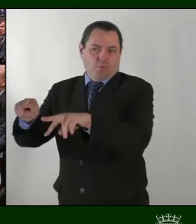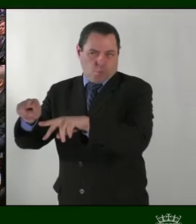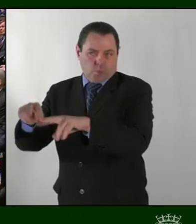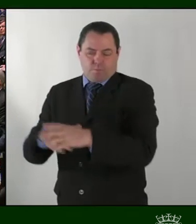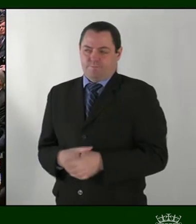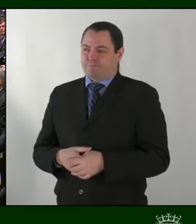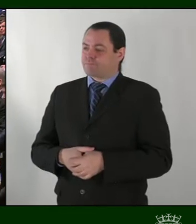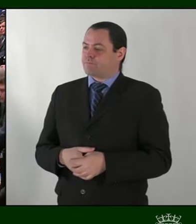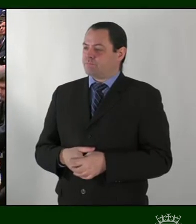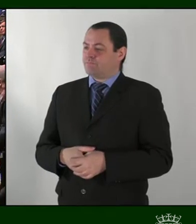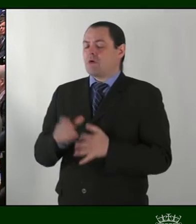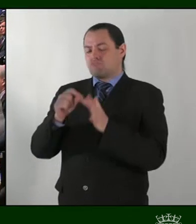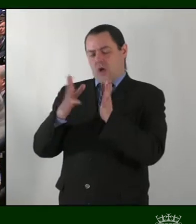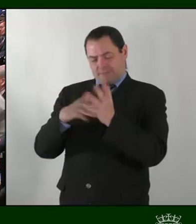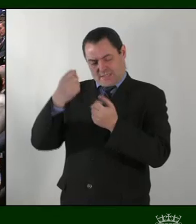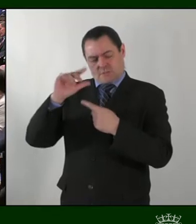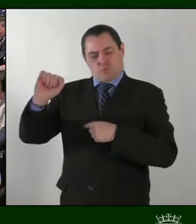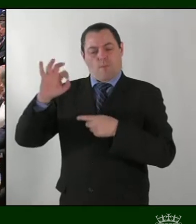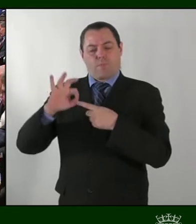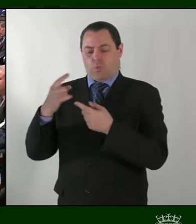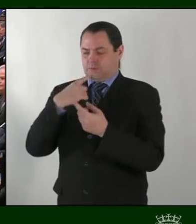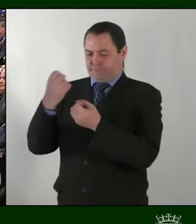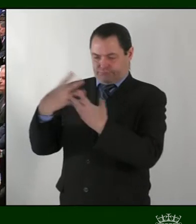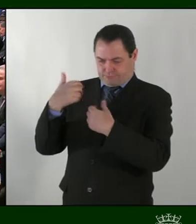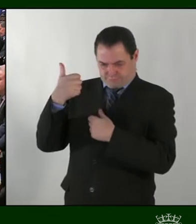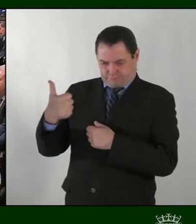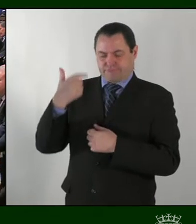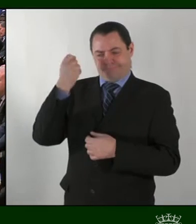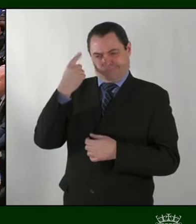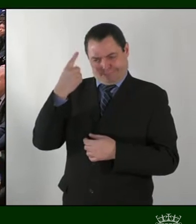I understand very well the point that my right honourable Friend makes.